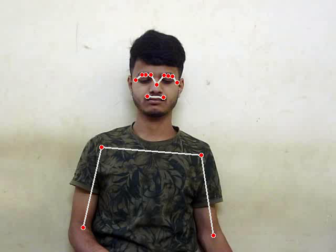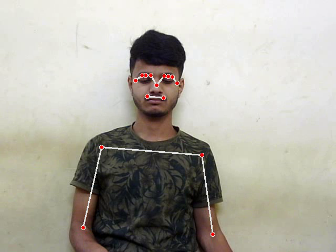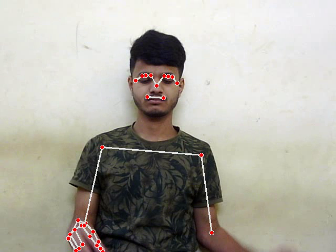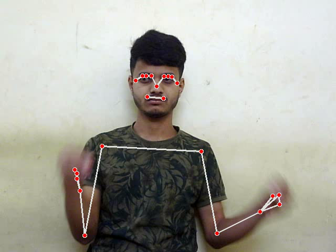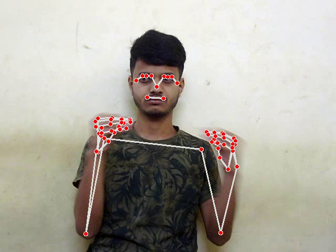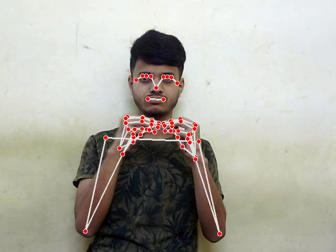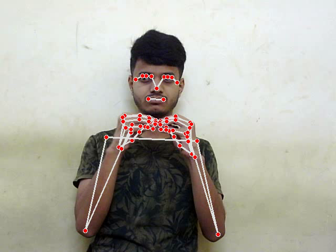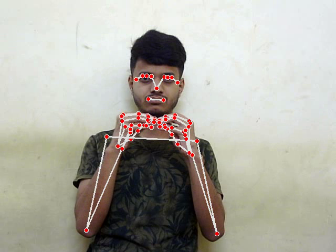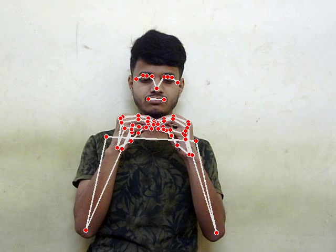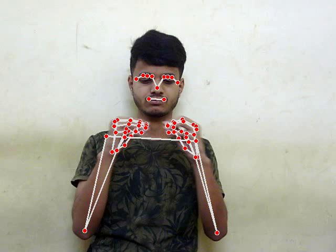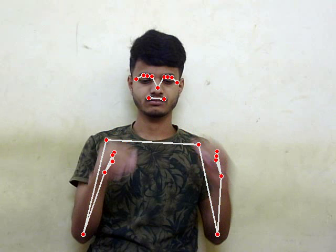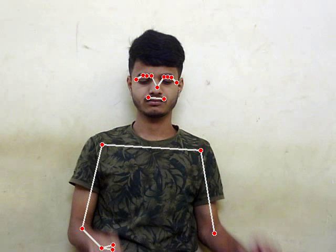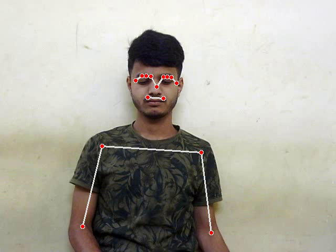more